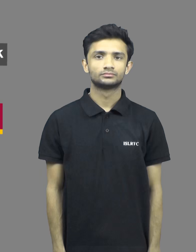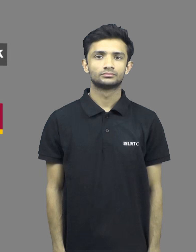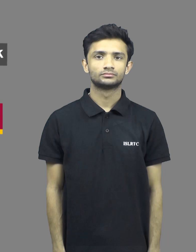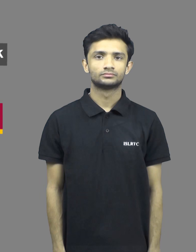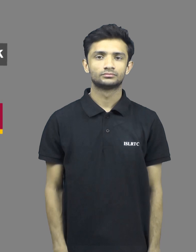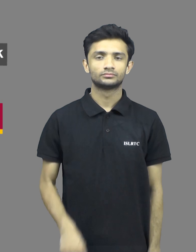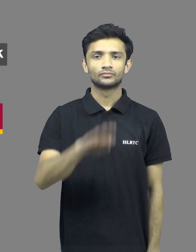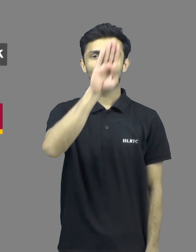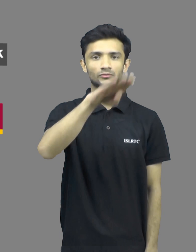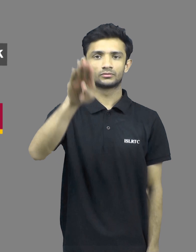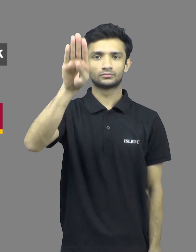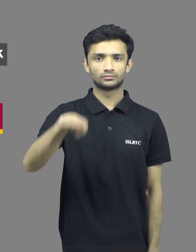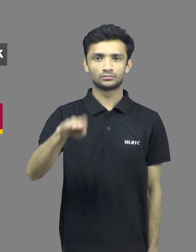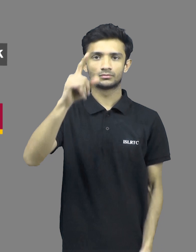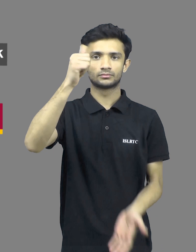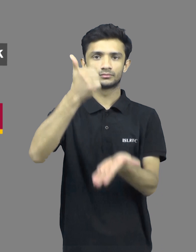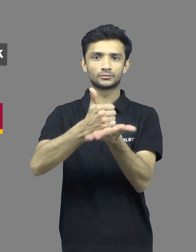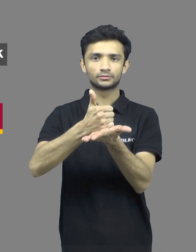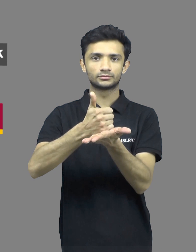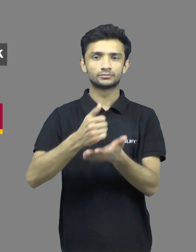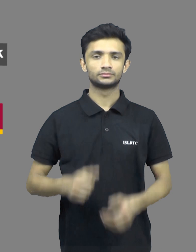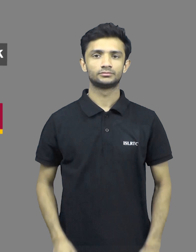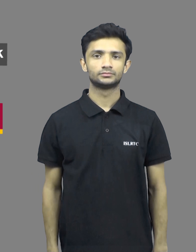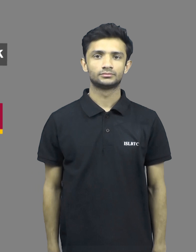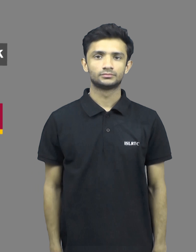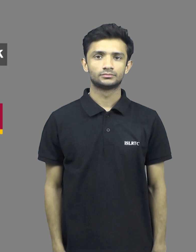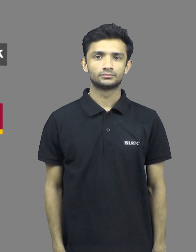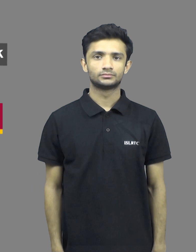Punjab National Bank